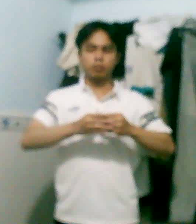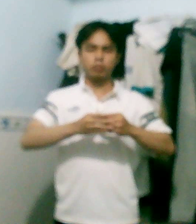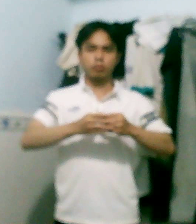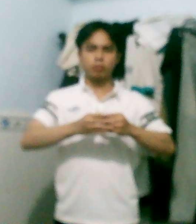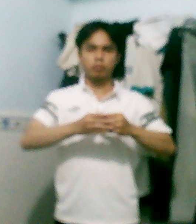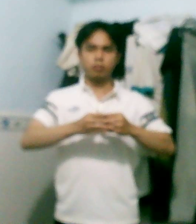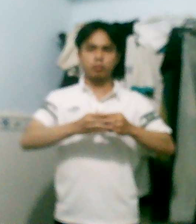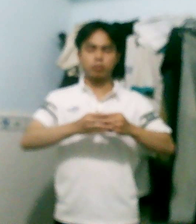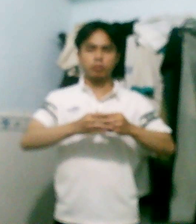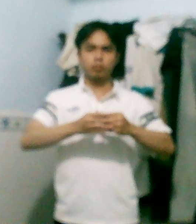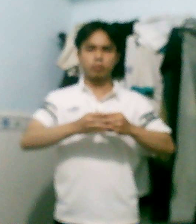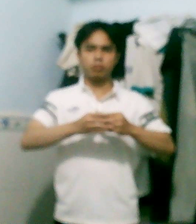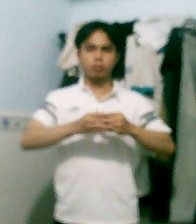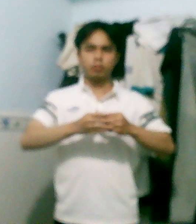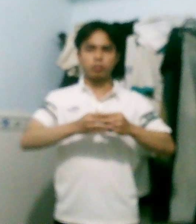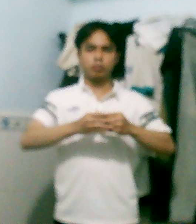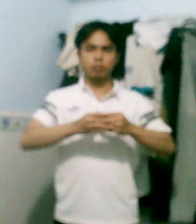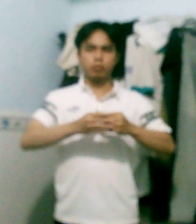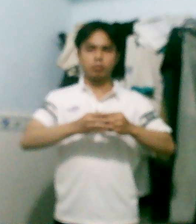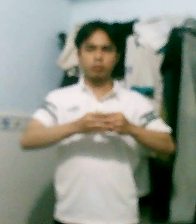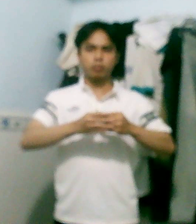nhom